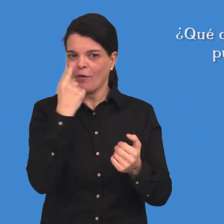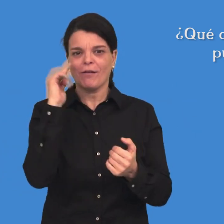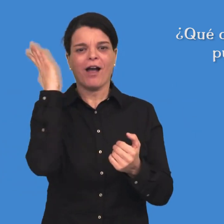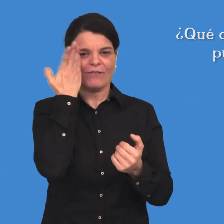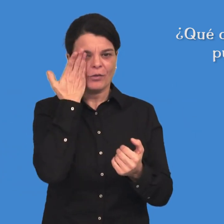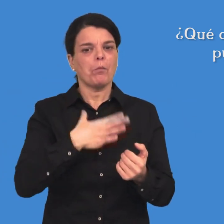afectar